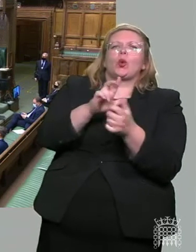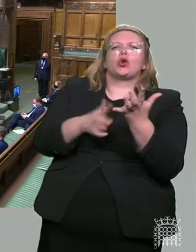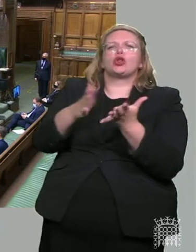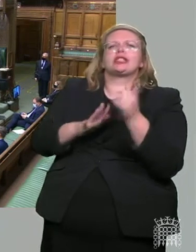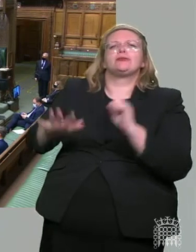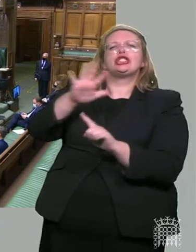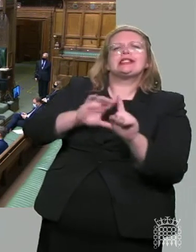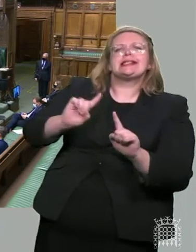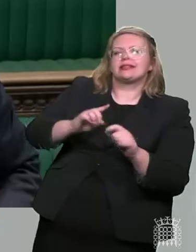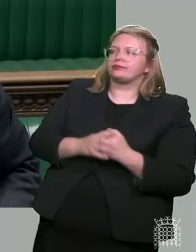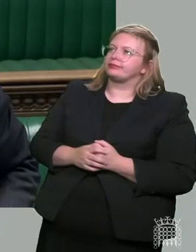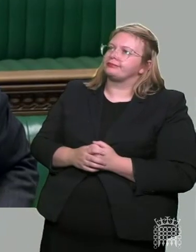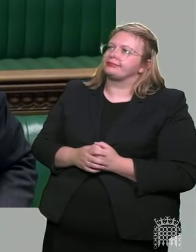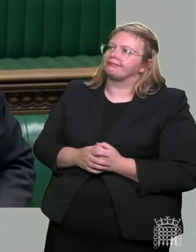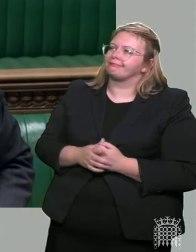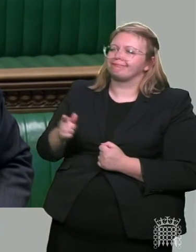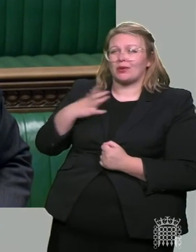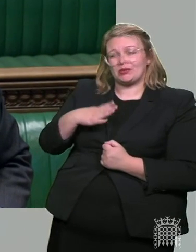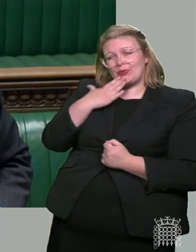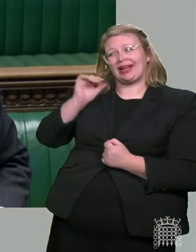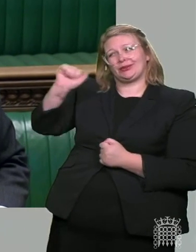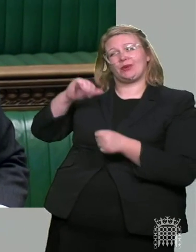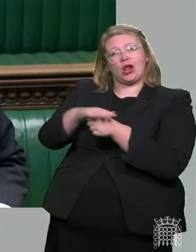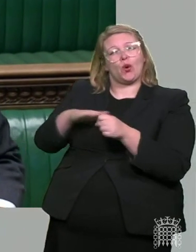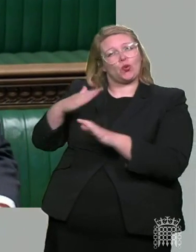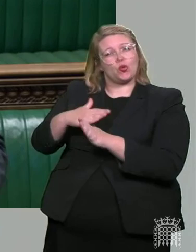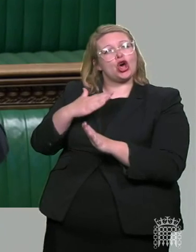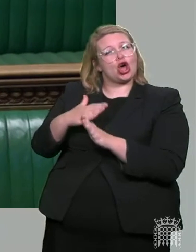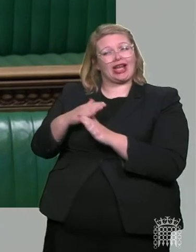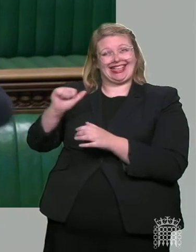I do, and I thank my honourable Friend for all the wonderful work that he does for his constituency.